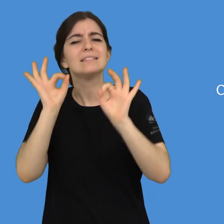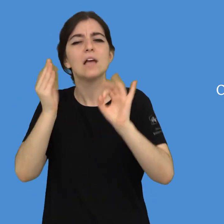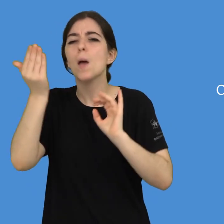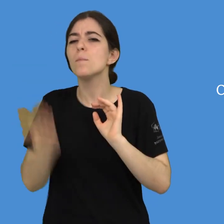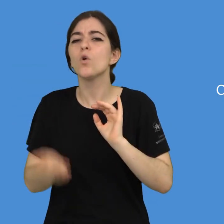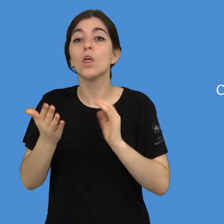importar